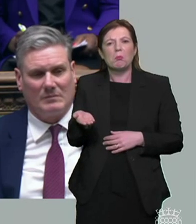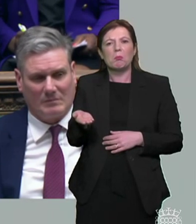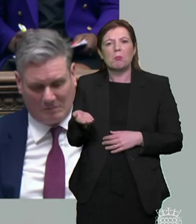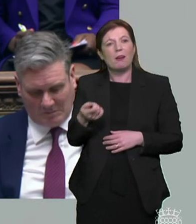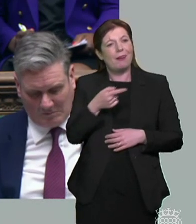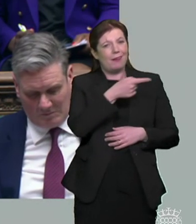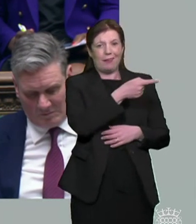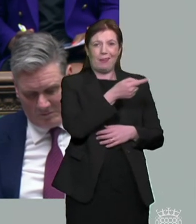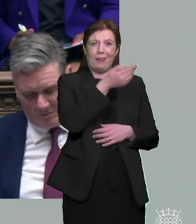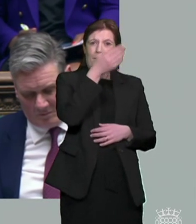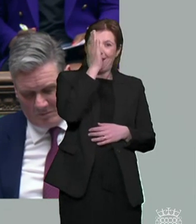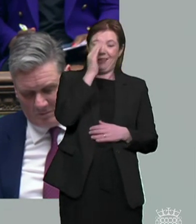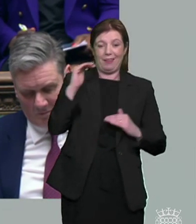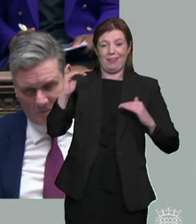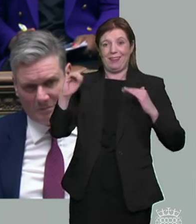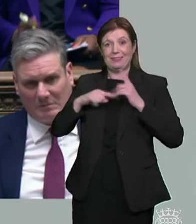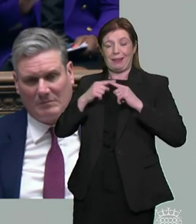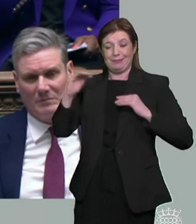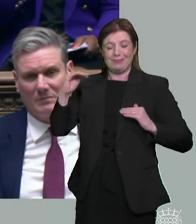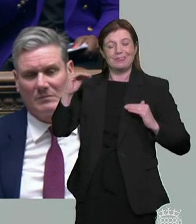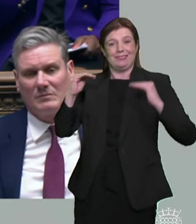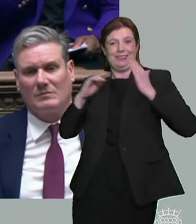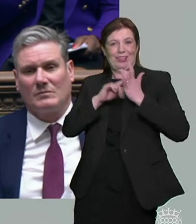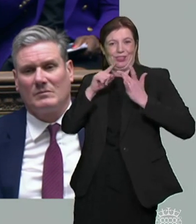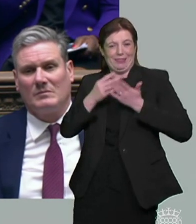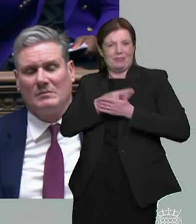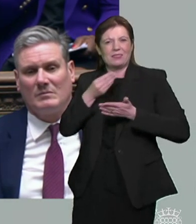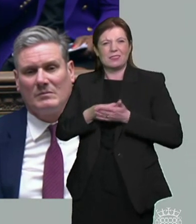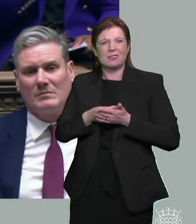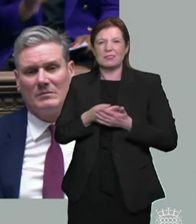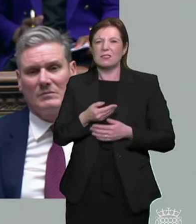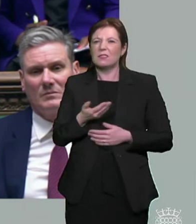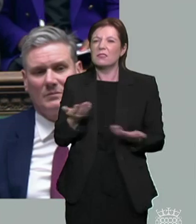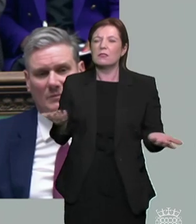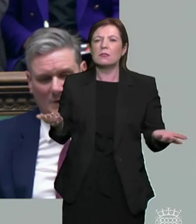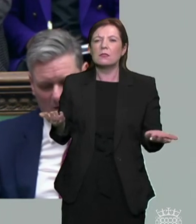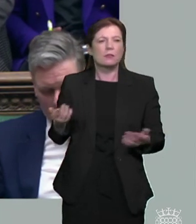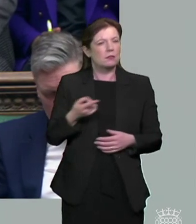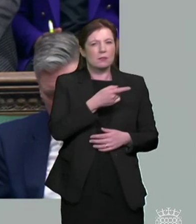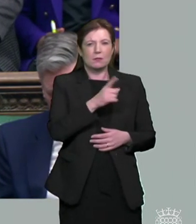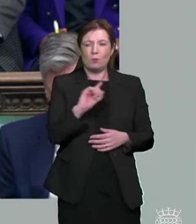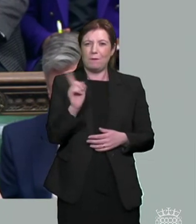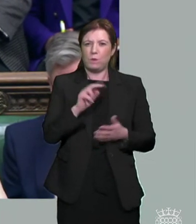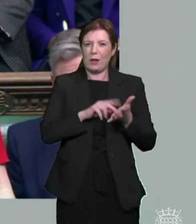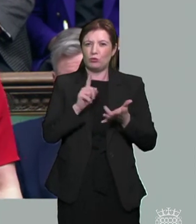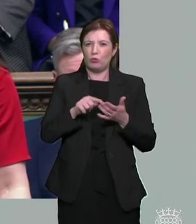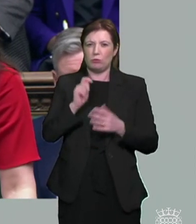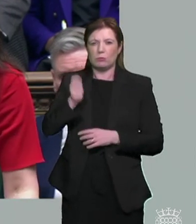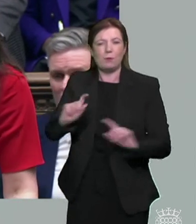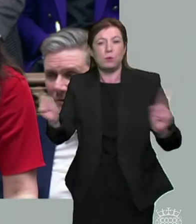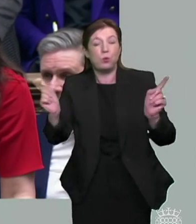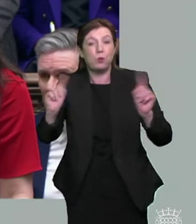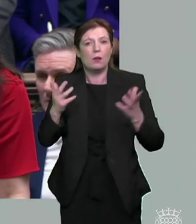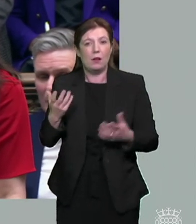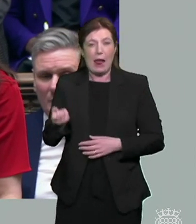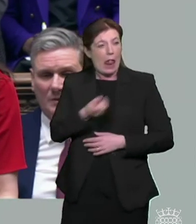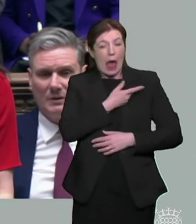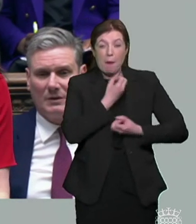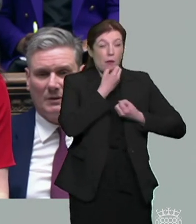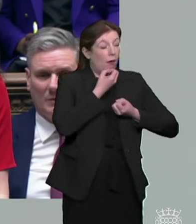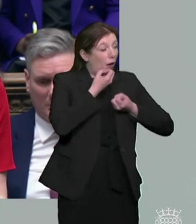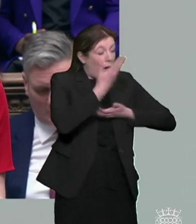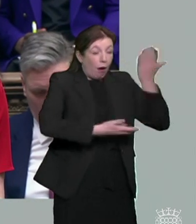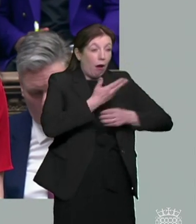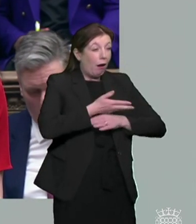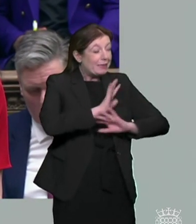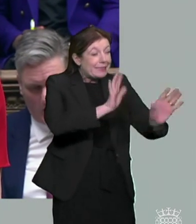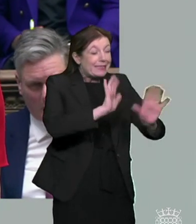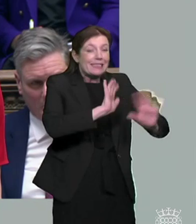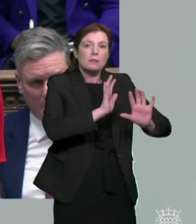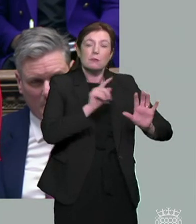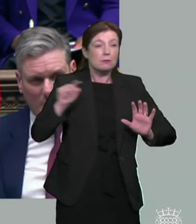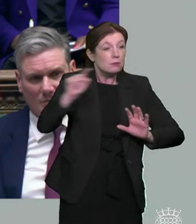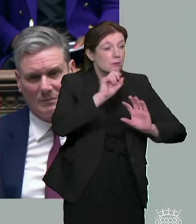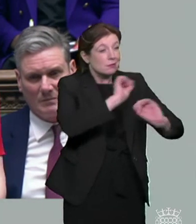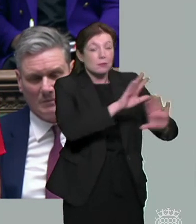The changes he is making today prompt a question about why he embarked on them in the first place, despite warnings from the Labour party and from many, many others.